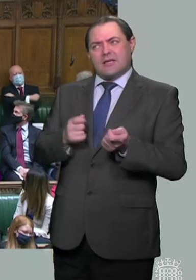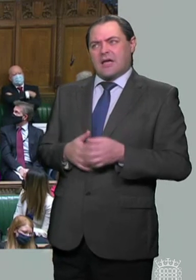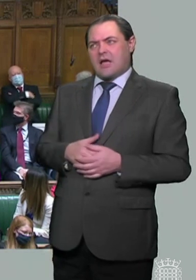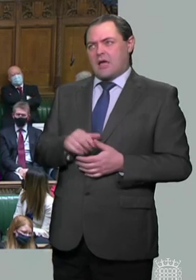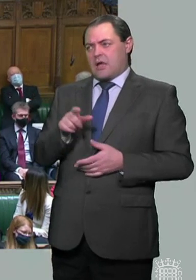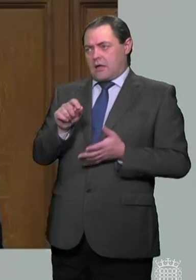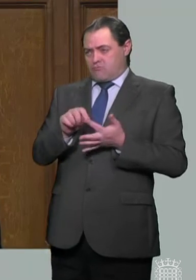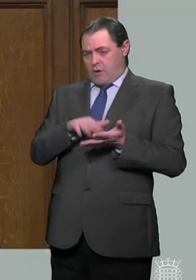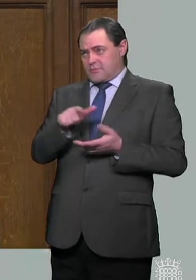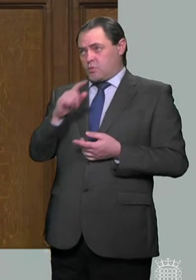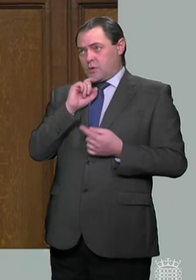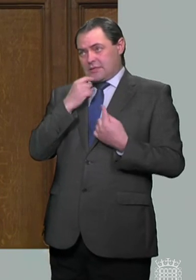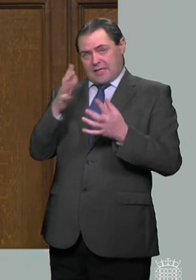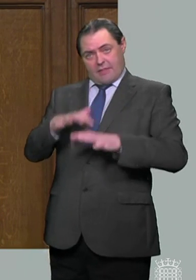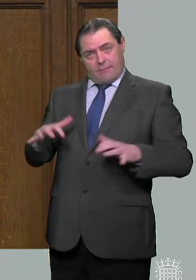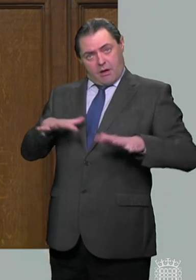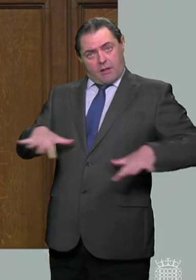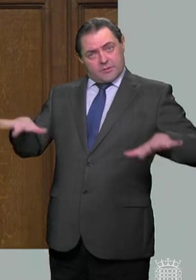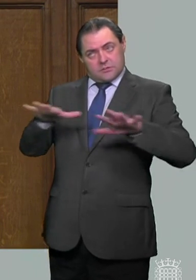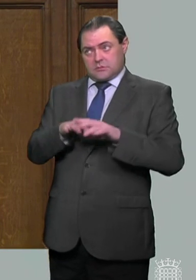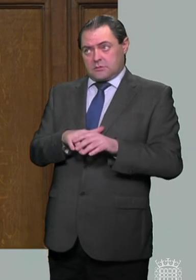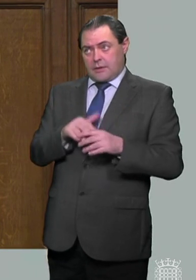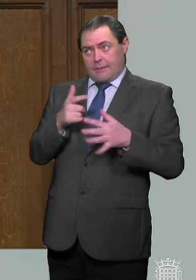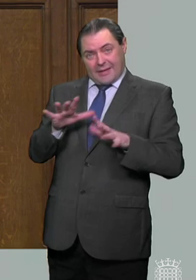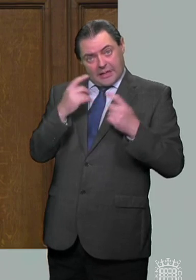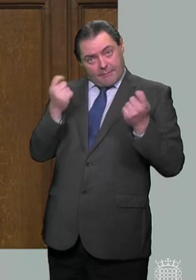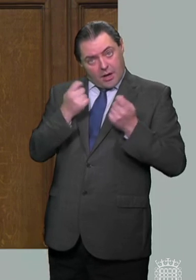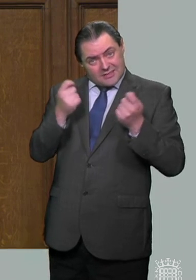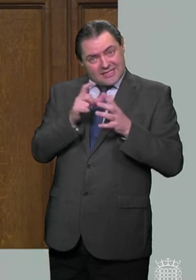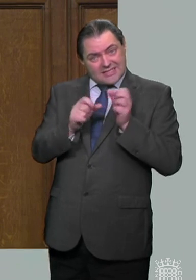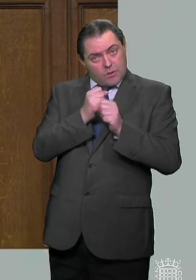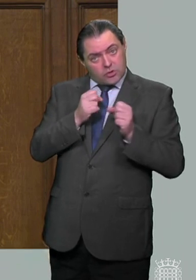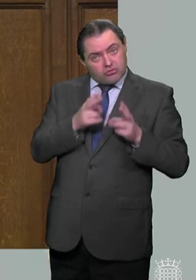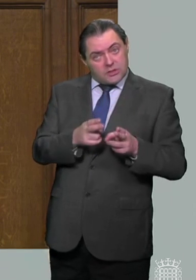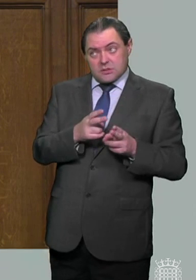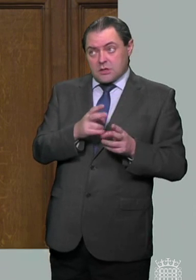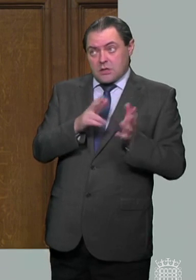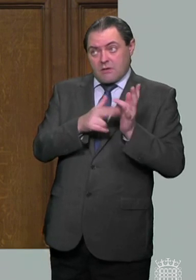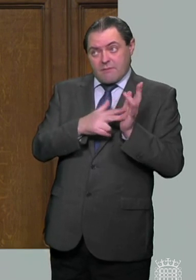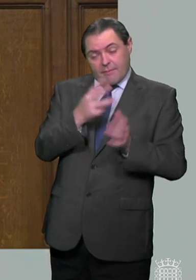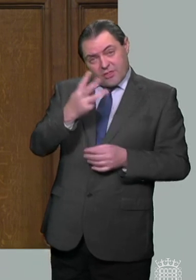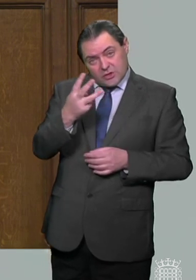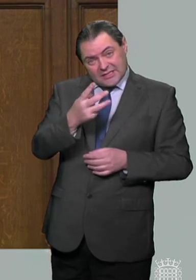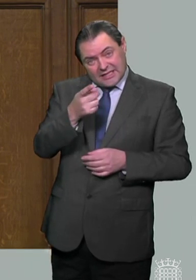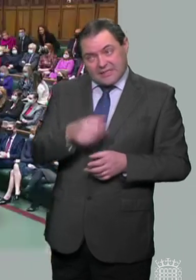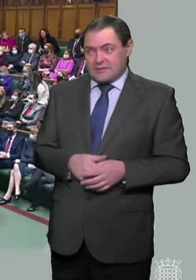Will the Prime Minister tell the House whether there was a party in Downing Street on 13 November?